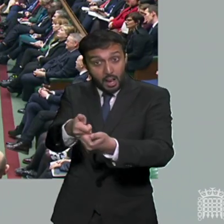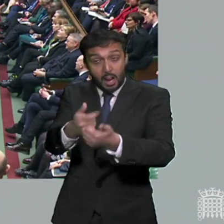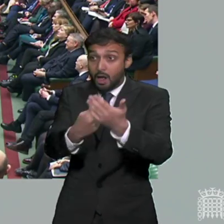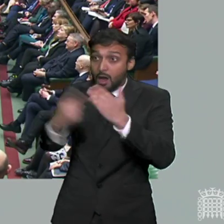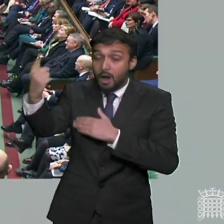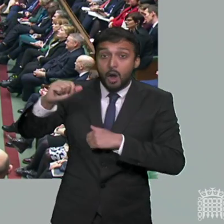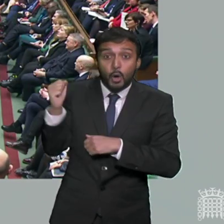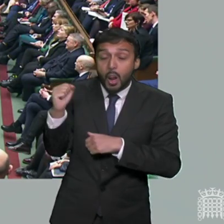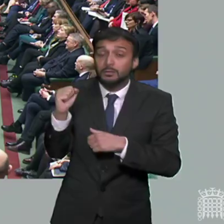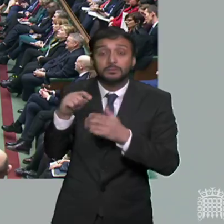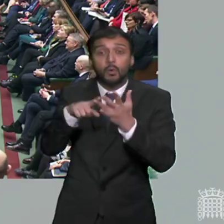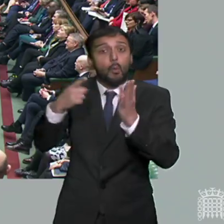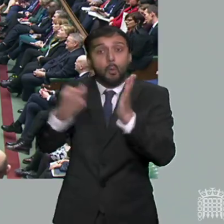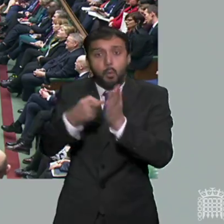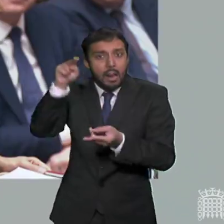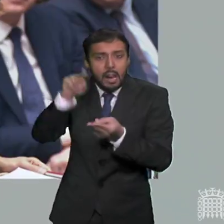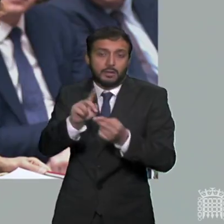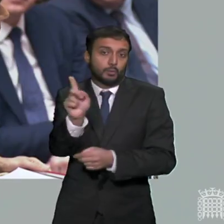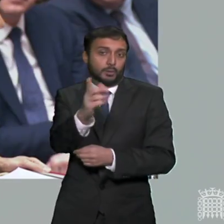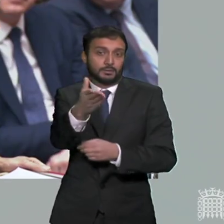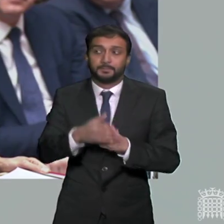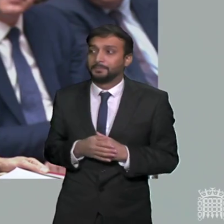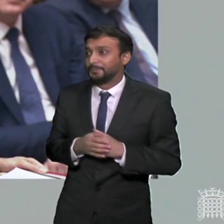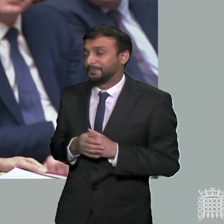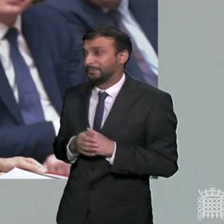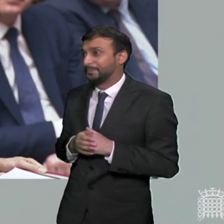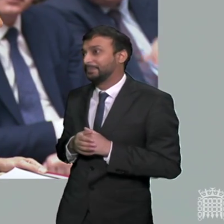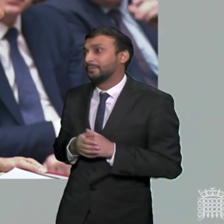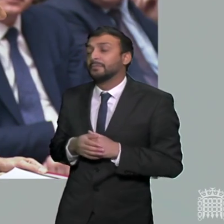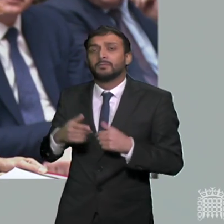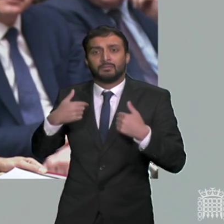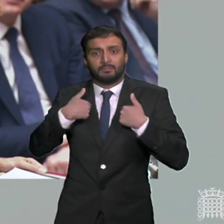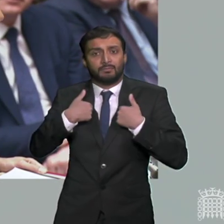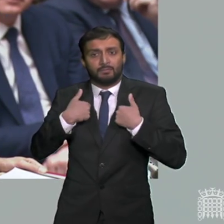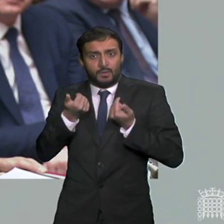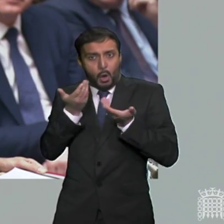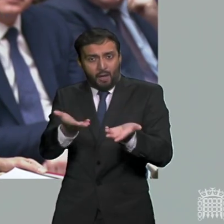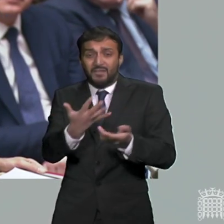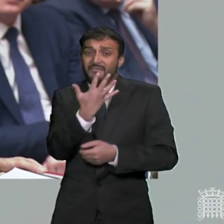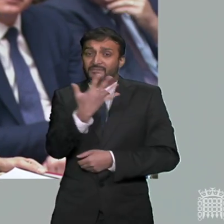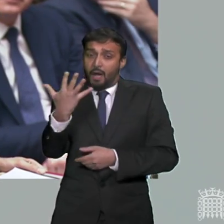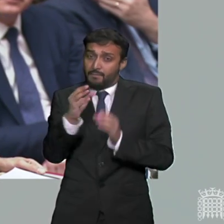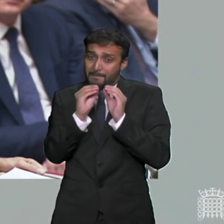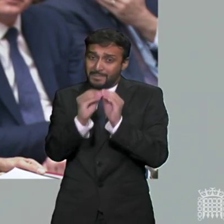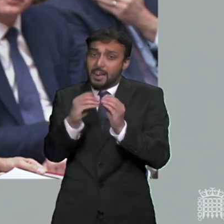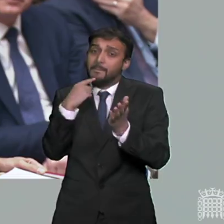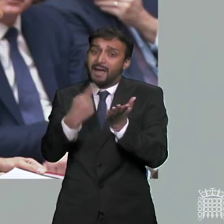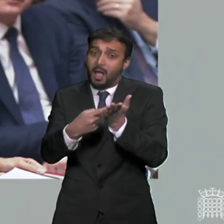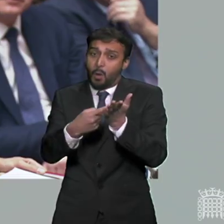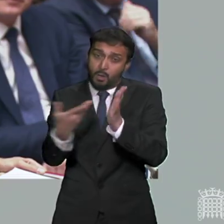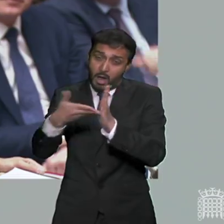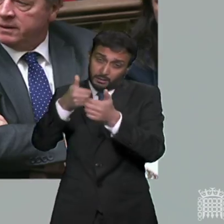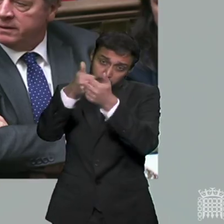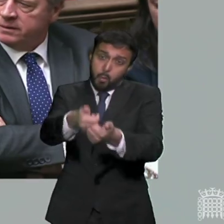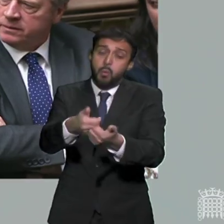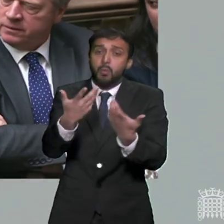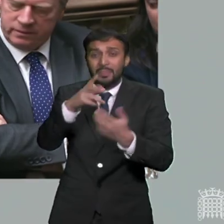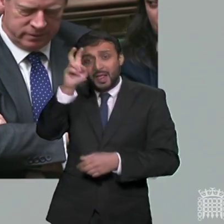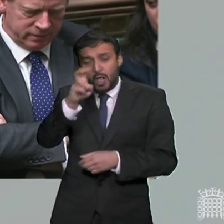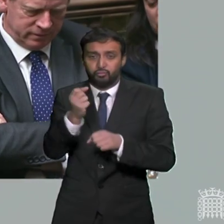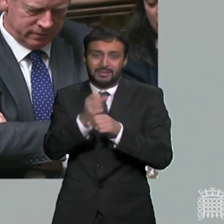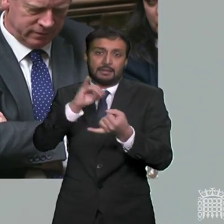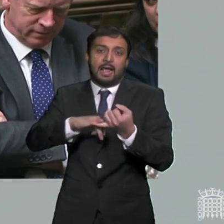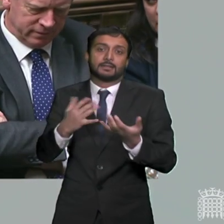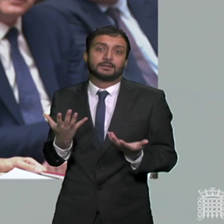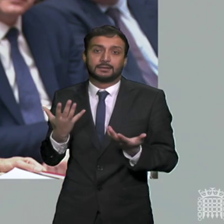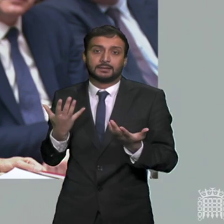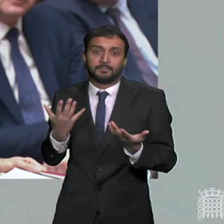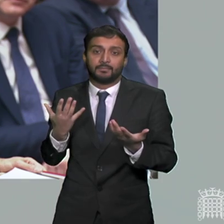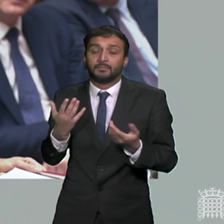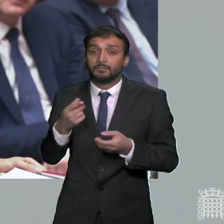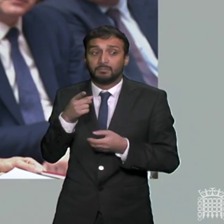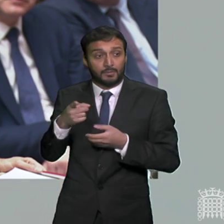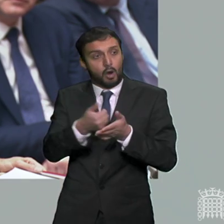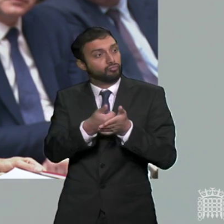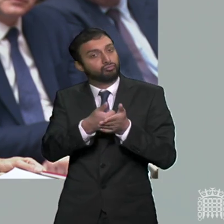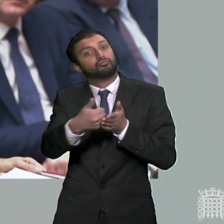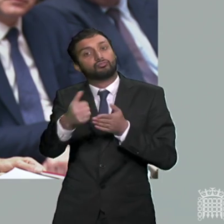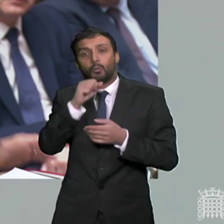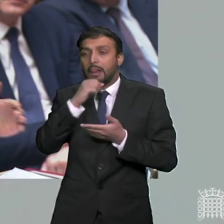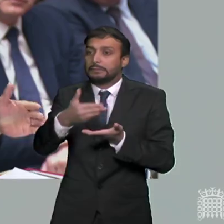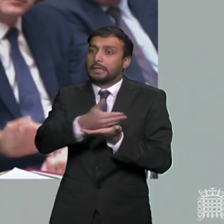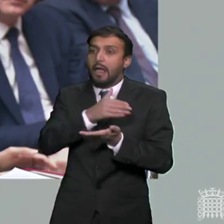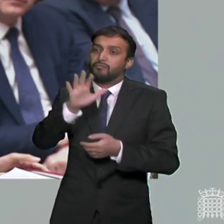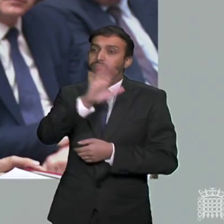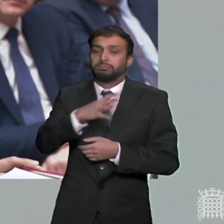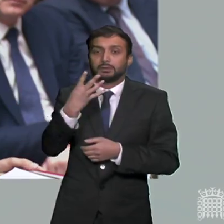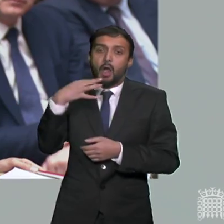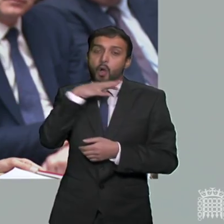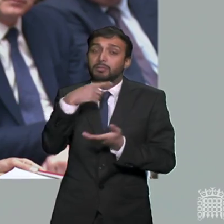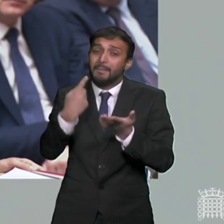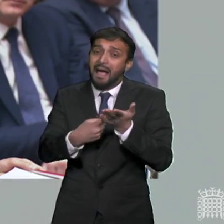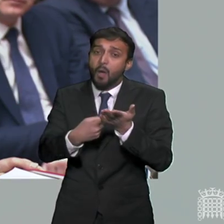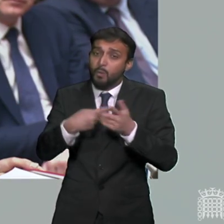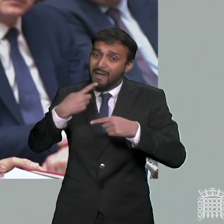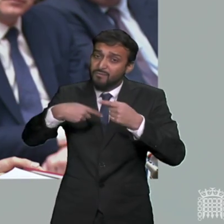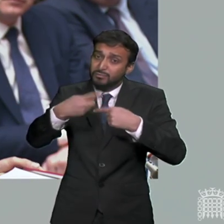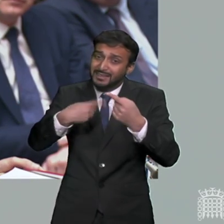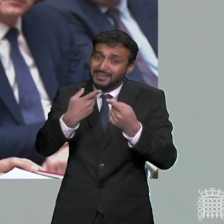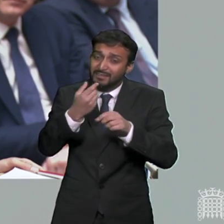What we are delivering for households across the United Kingdom, including those in Scotland, is £55 billion of support with energy bills—that will save a typical homeowner about £900 on their bills this winter—with extra support for the most vulnerable.